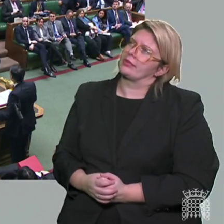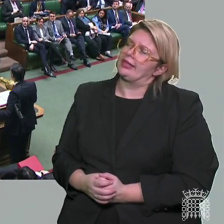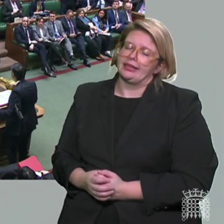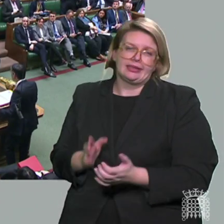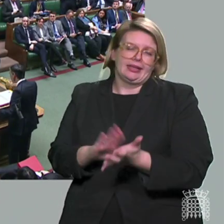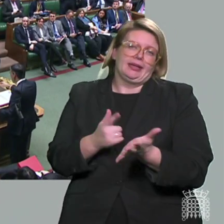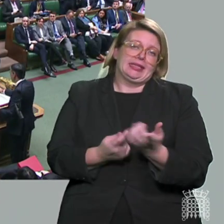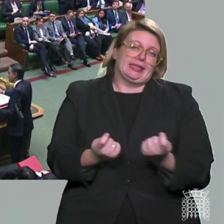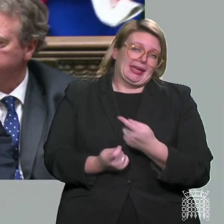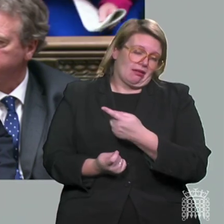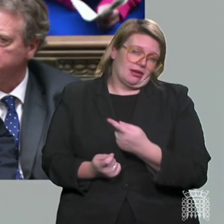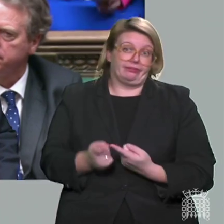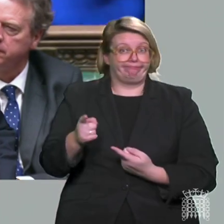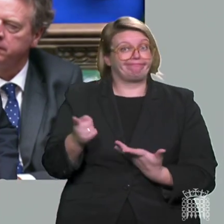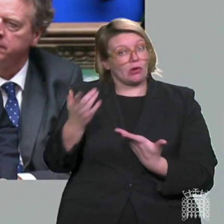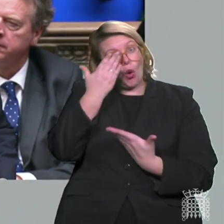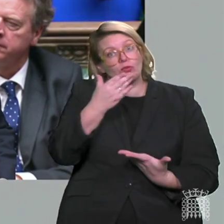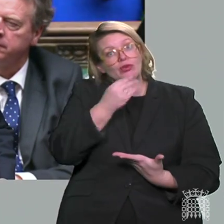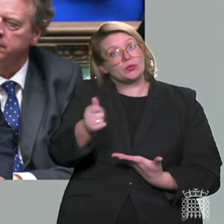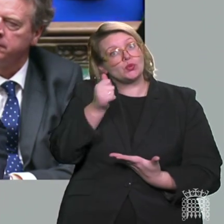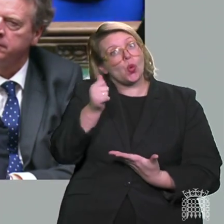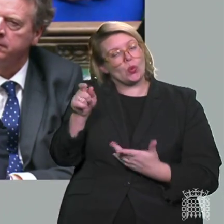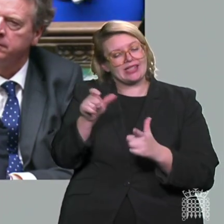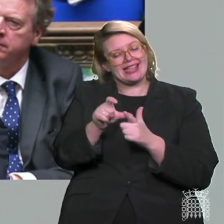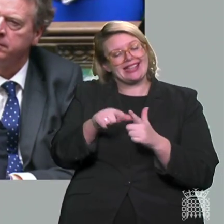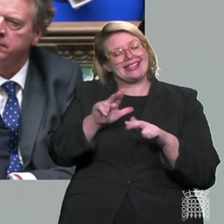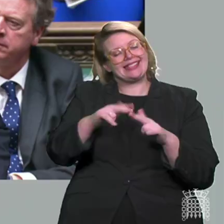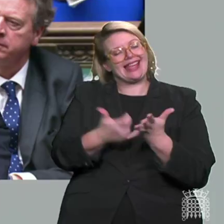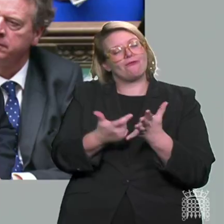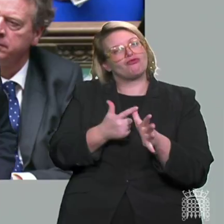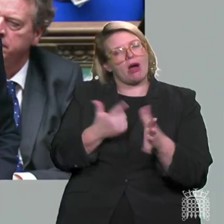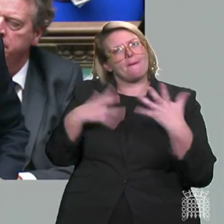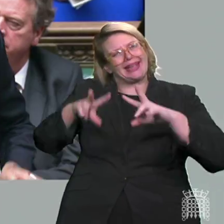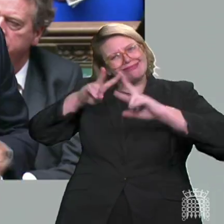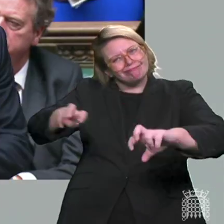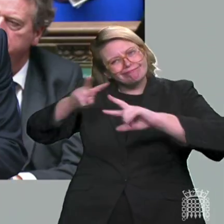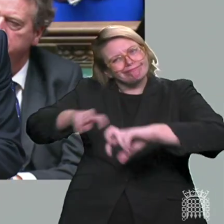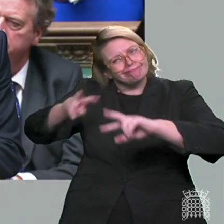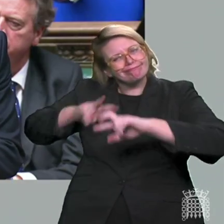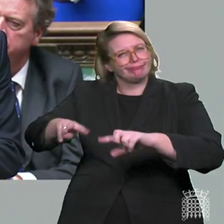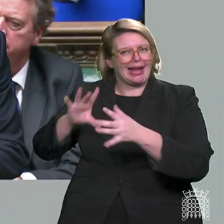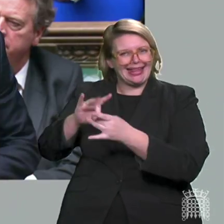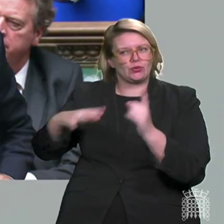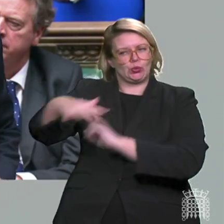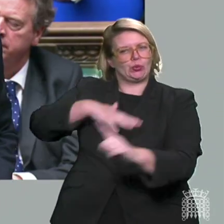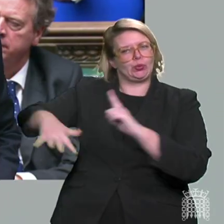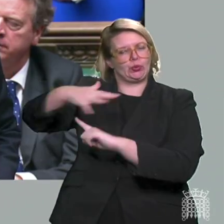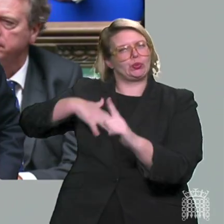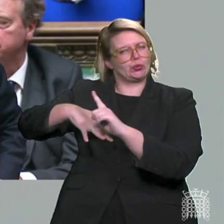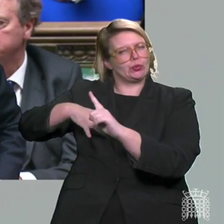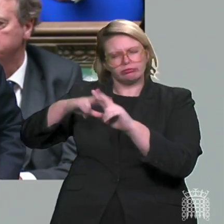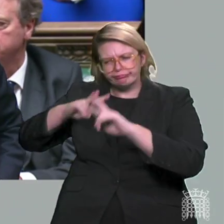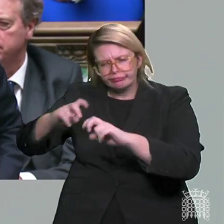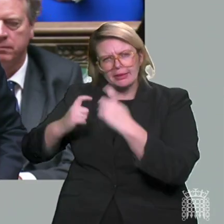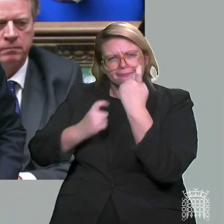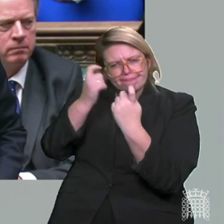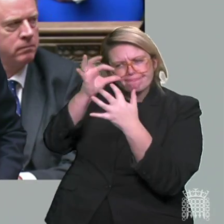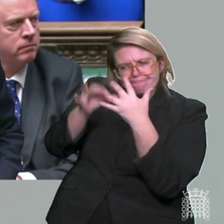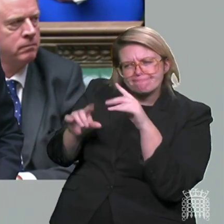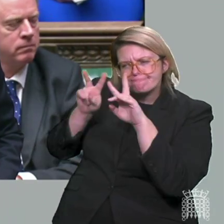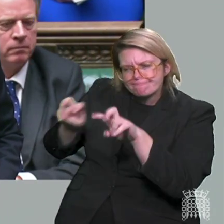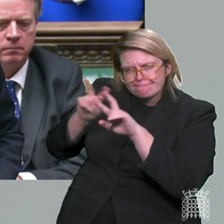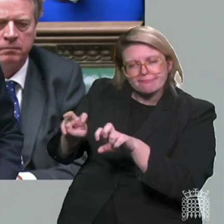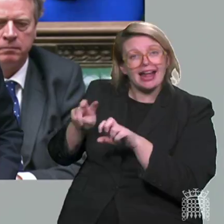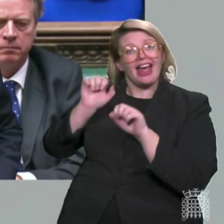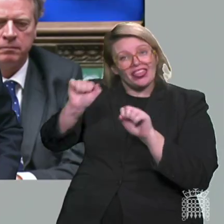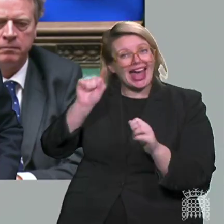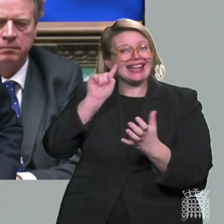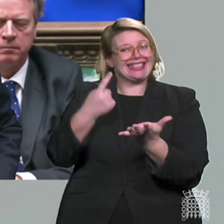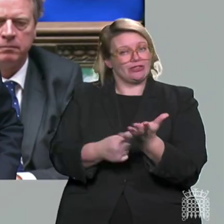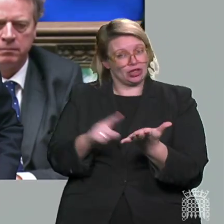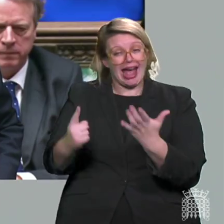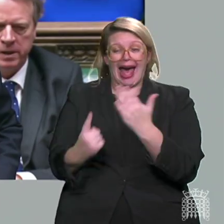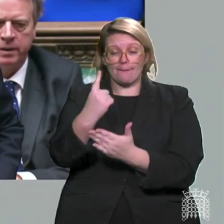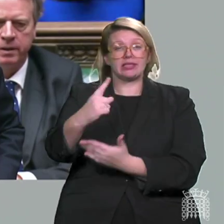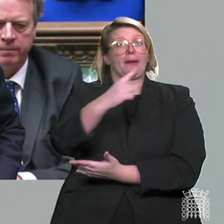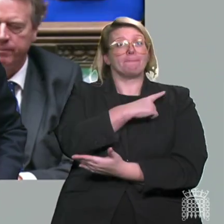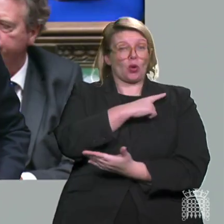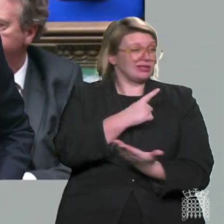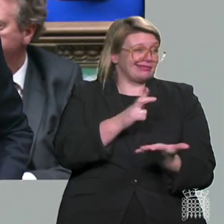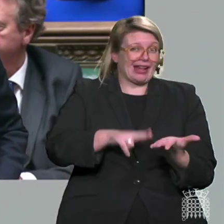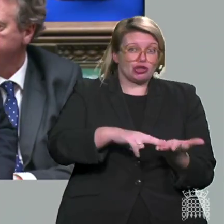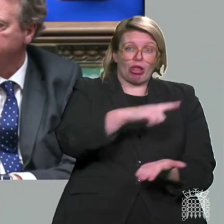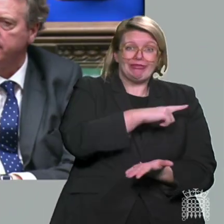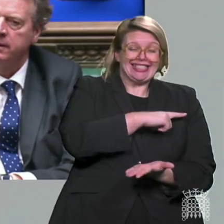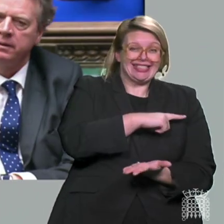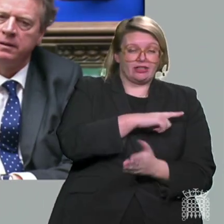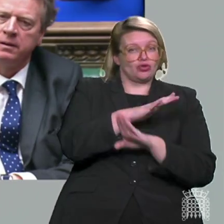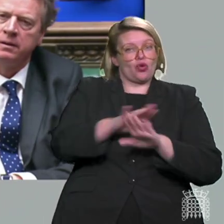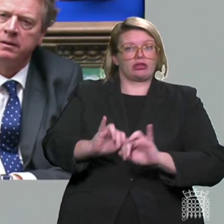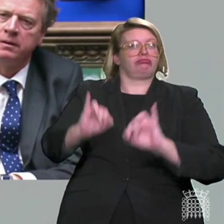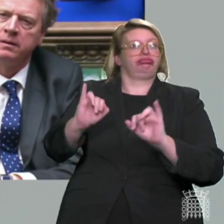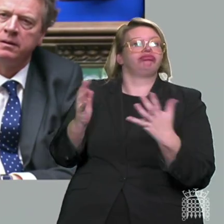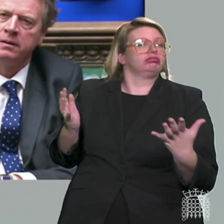As the honourable Gentleman will already be aware, the Department for Environment, Food and Rural Affairs already carried out a comprehensive, evidence-led investigation, considered everything robustly and concluded that natural causes were most likely responsible for some of the things that we saw.